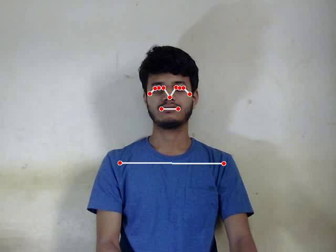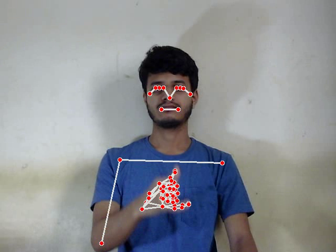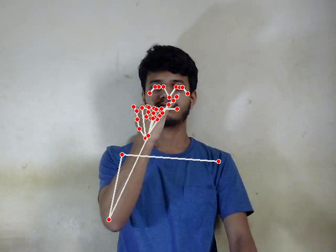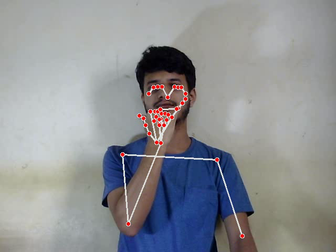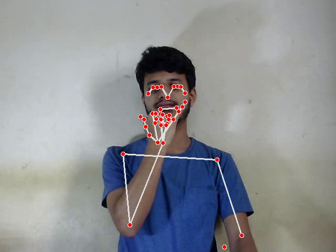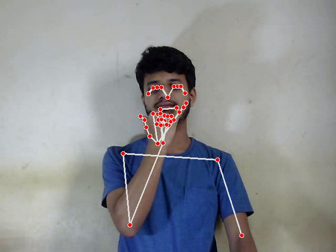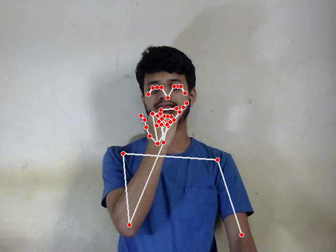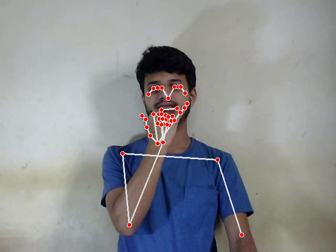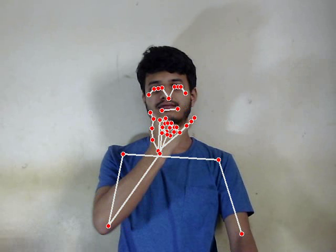wrong